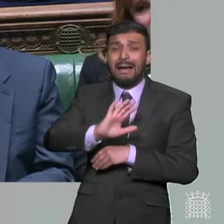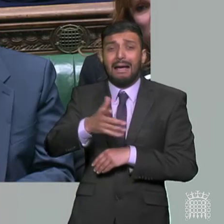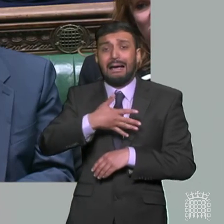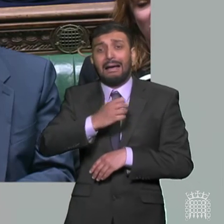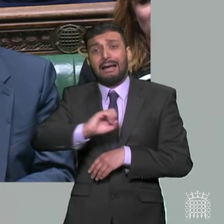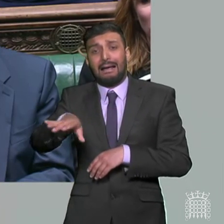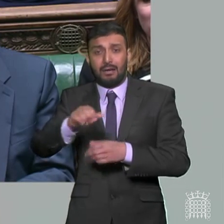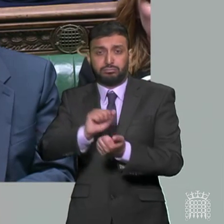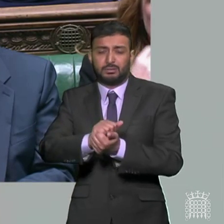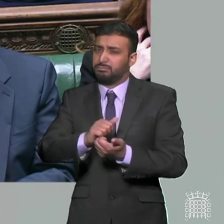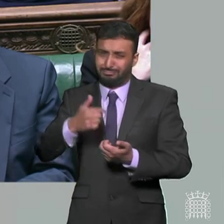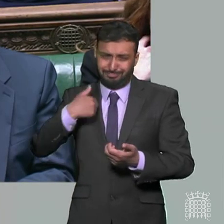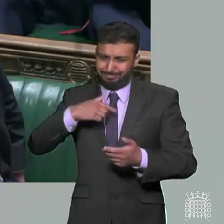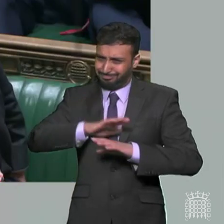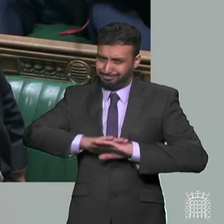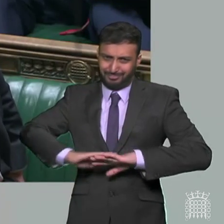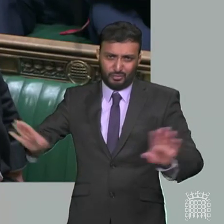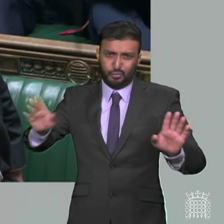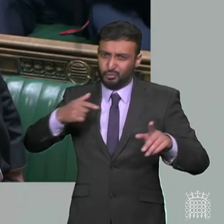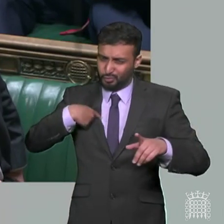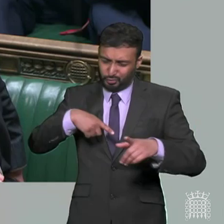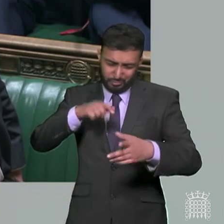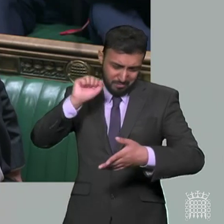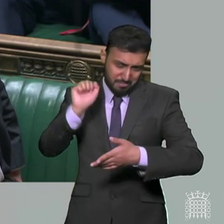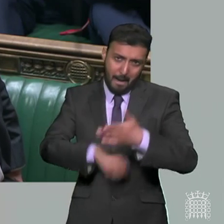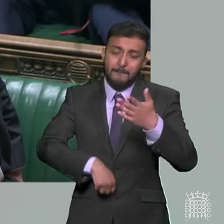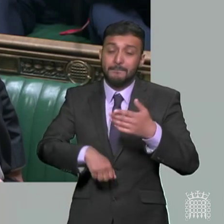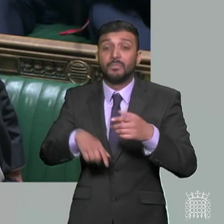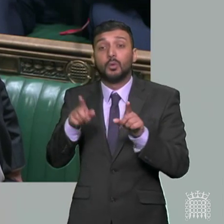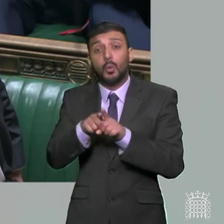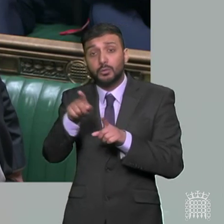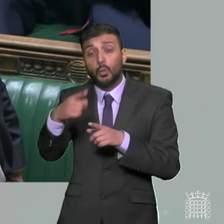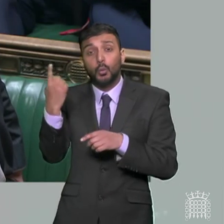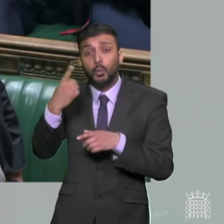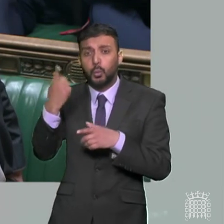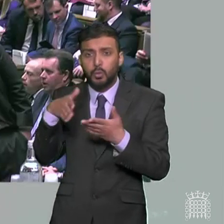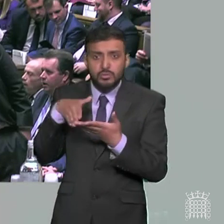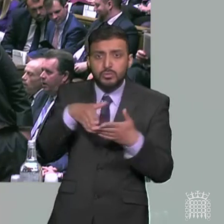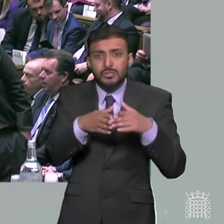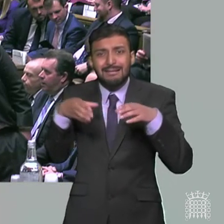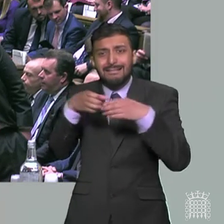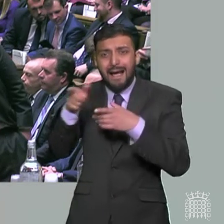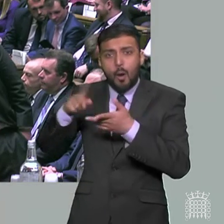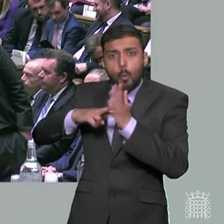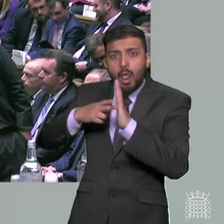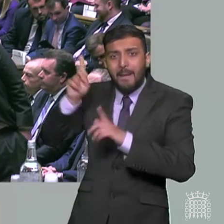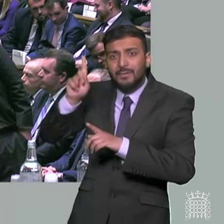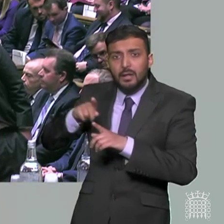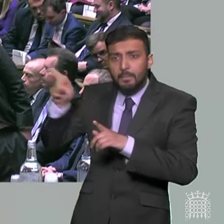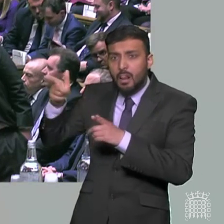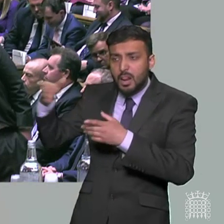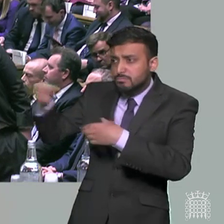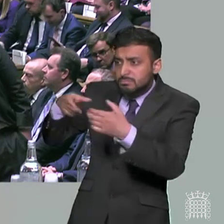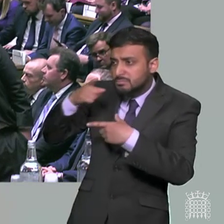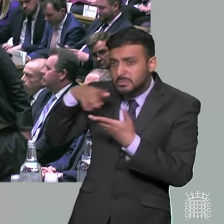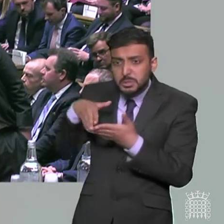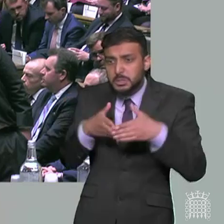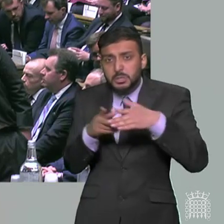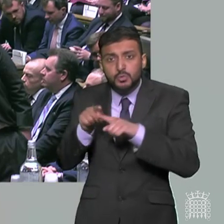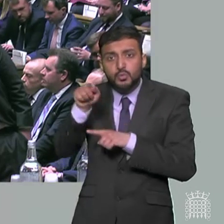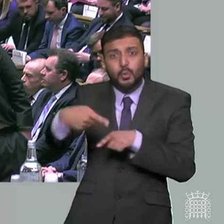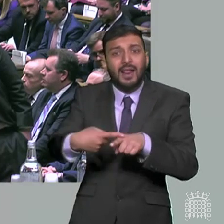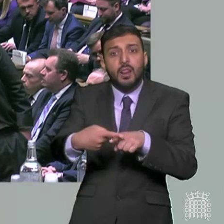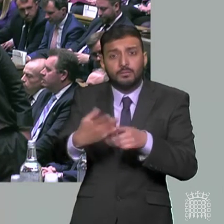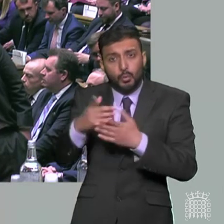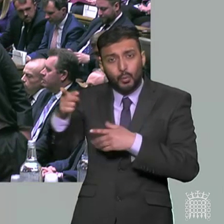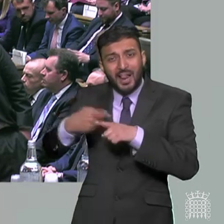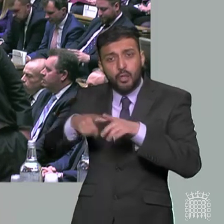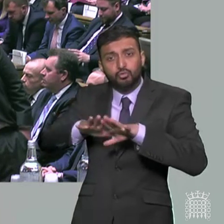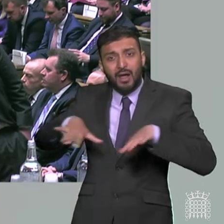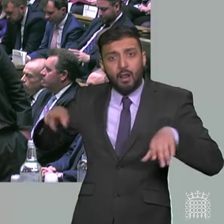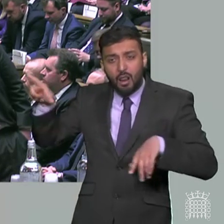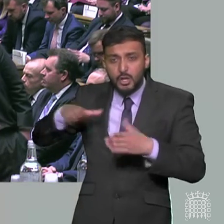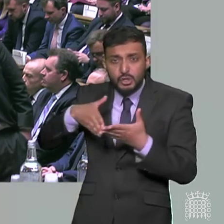Of course, we are also cracking down on cross-channel gangs that risk the lives of migrants in the English channel.